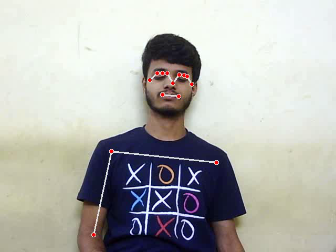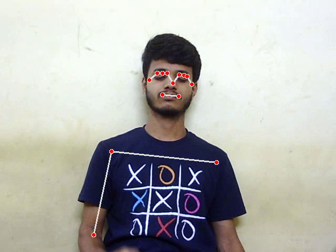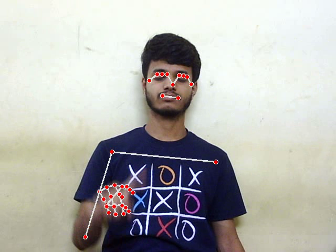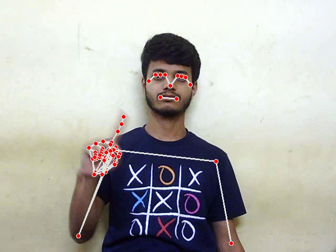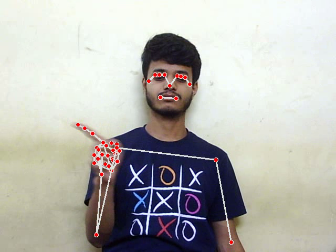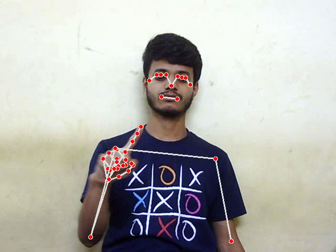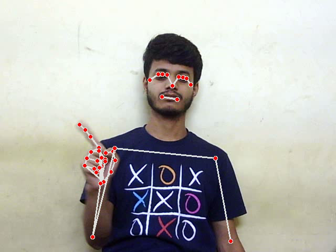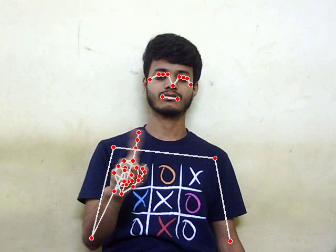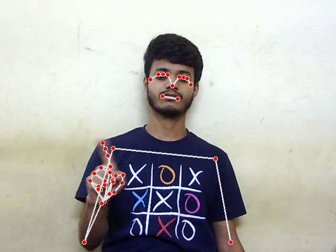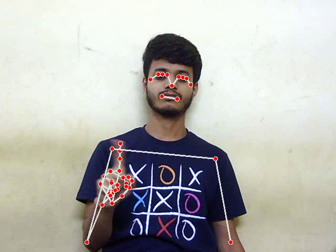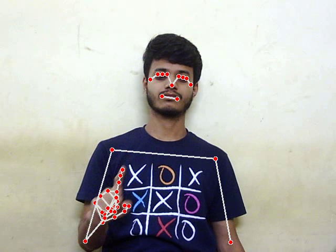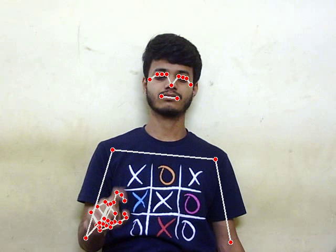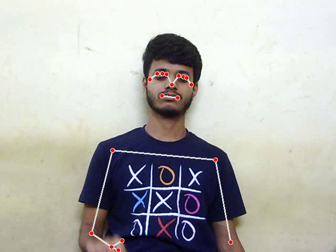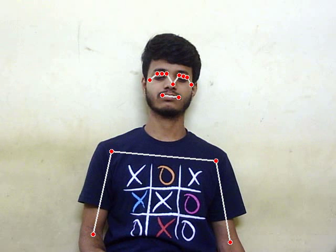where